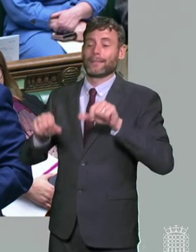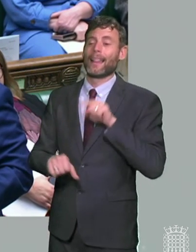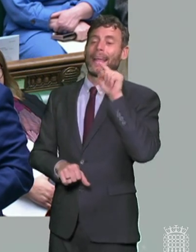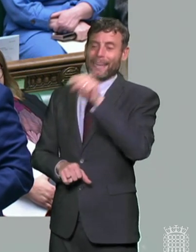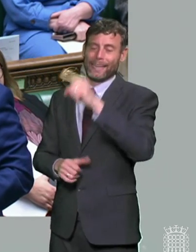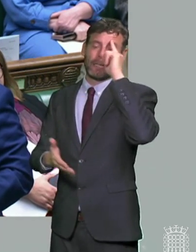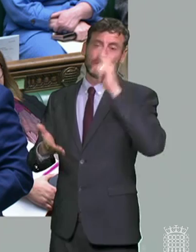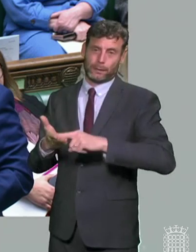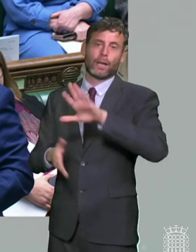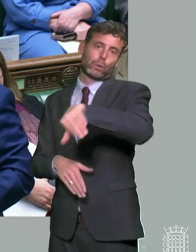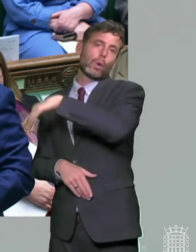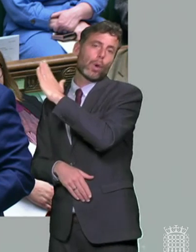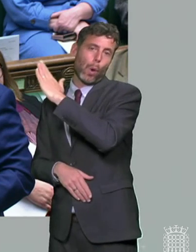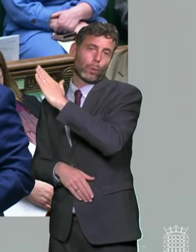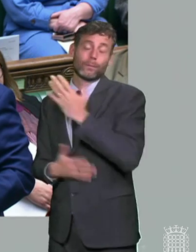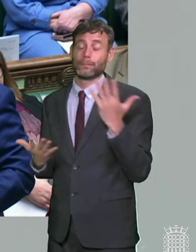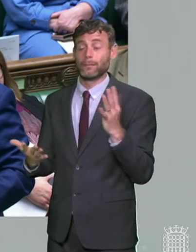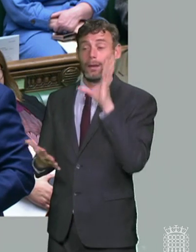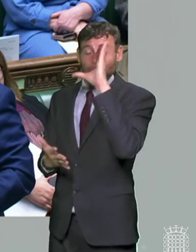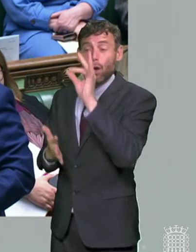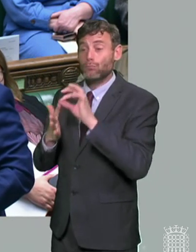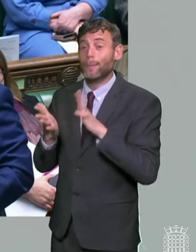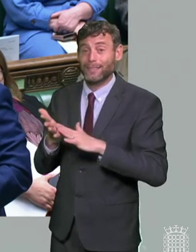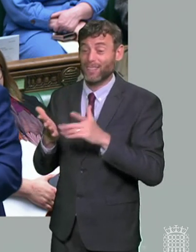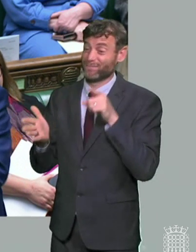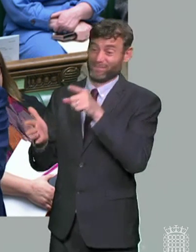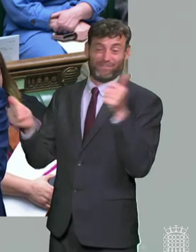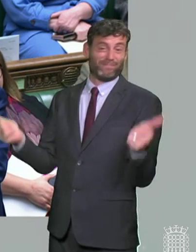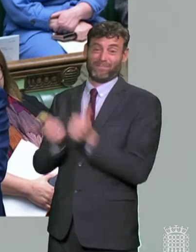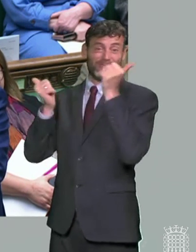Prime Minister, it’s over, it’s done.